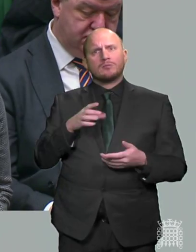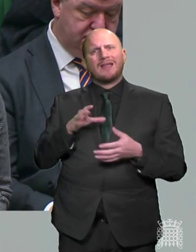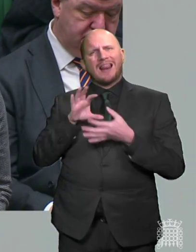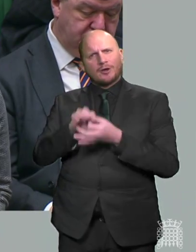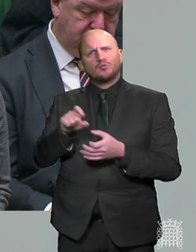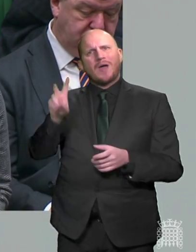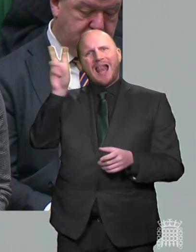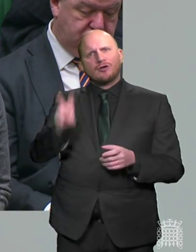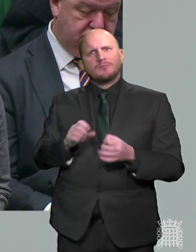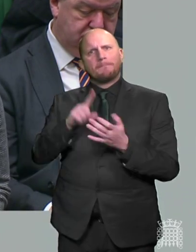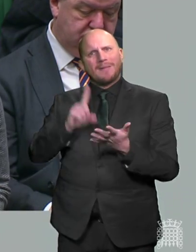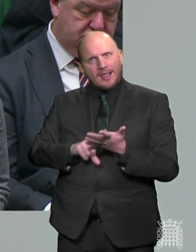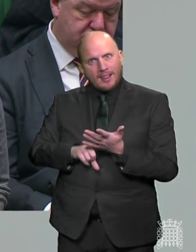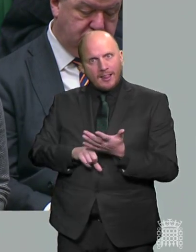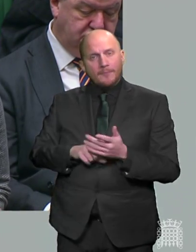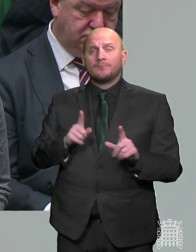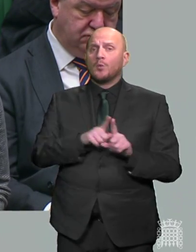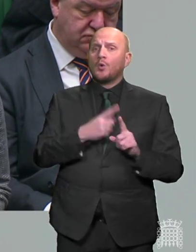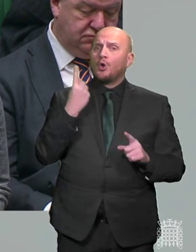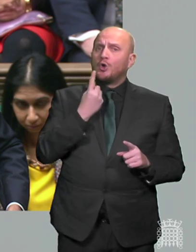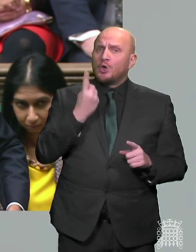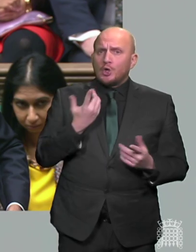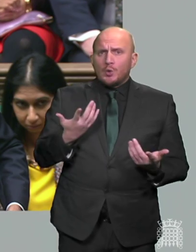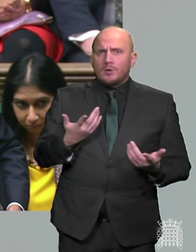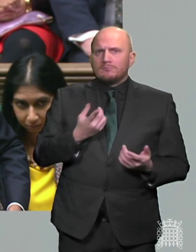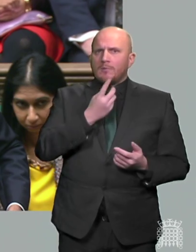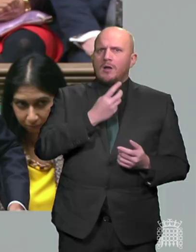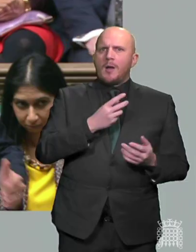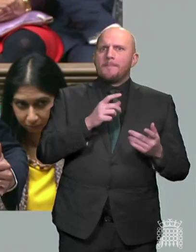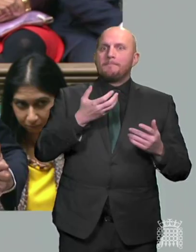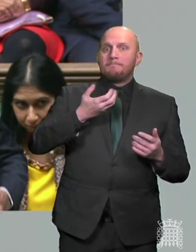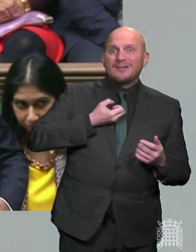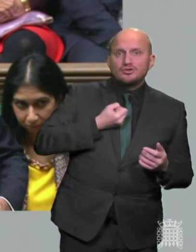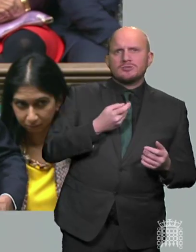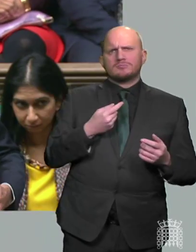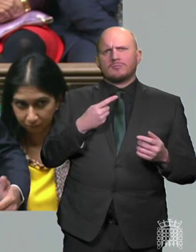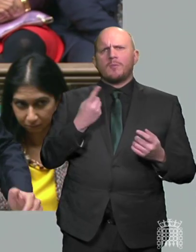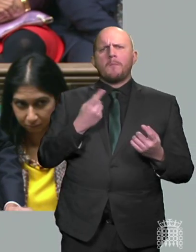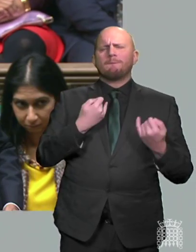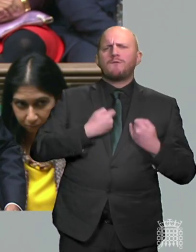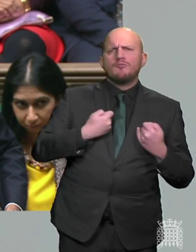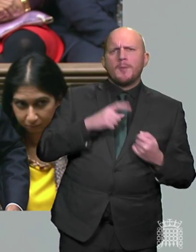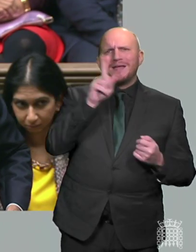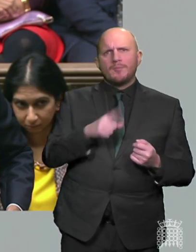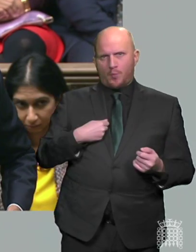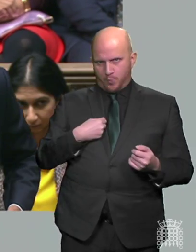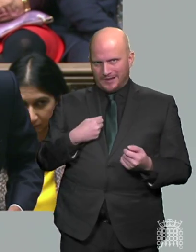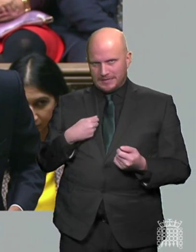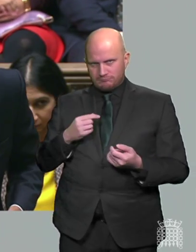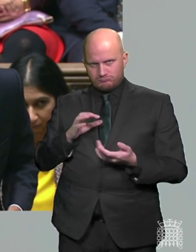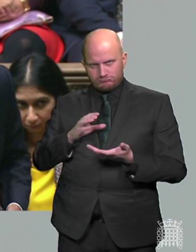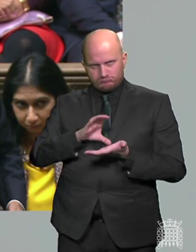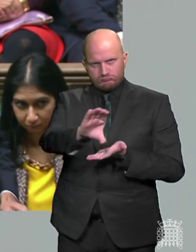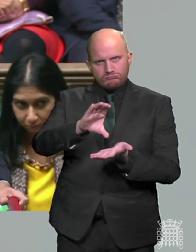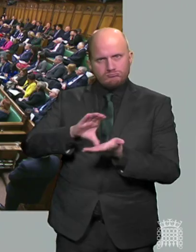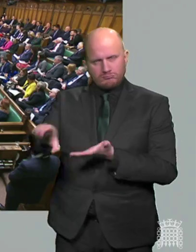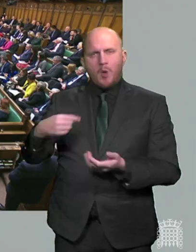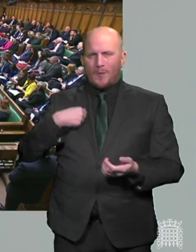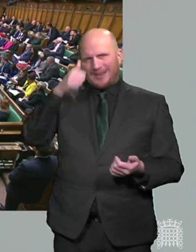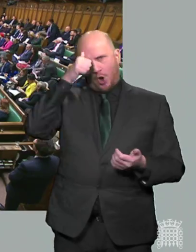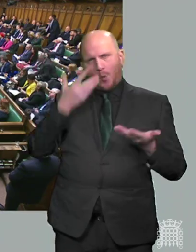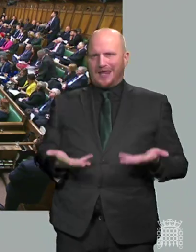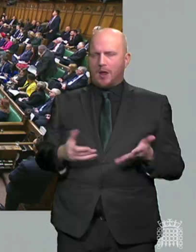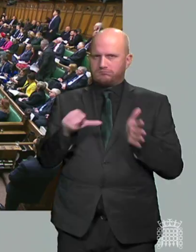On top of all the additional support for those who are most vulnerable, including pensioners, that demonstrates the actions of this Government to help the country to get through what we acknowledge is a challenging time.